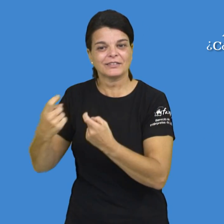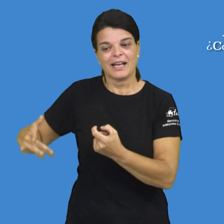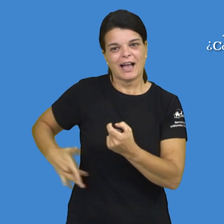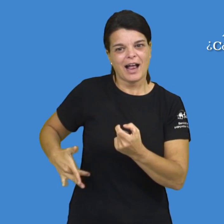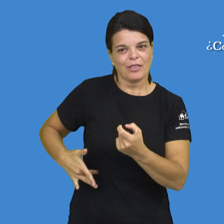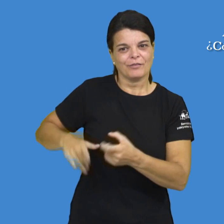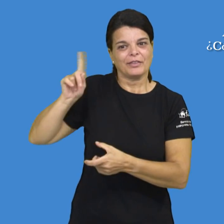hígado